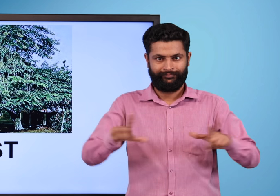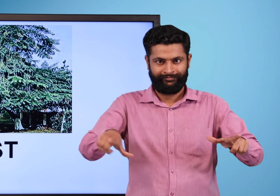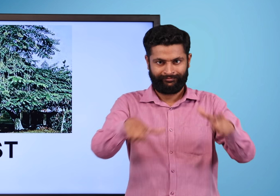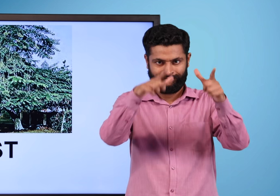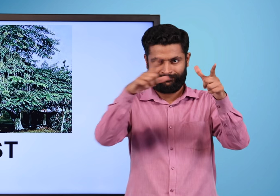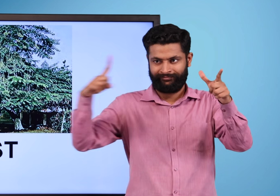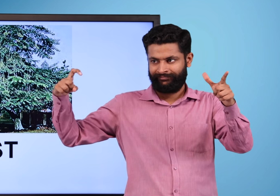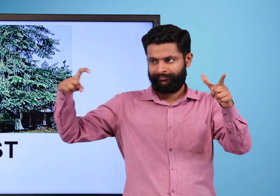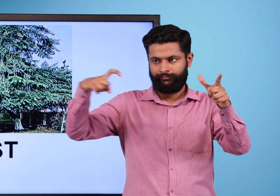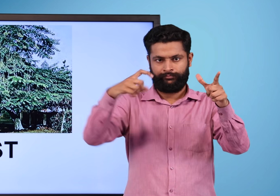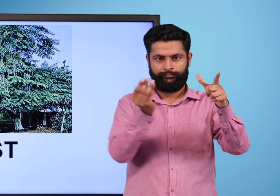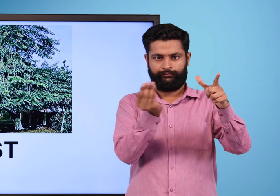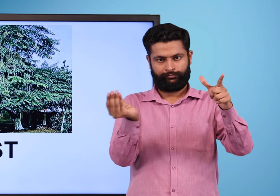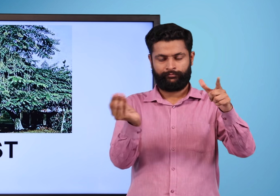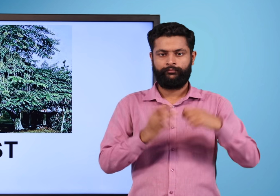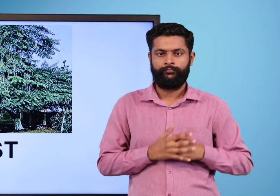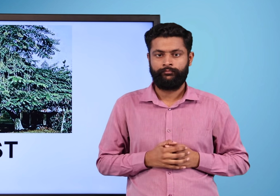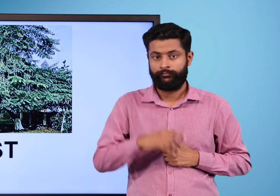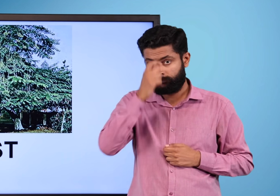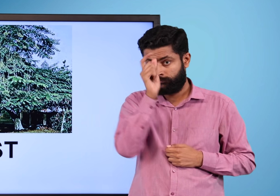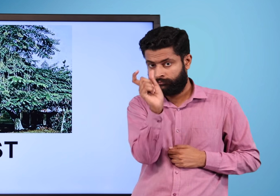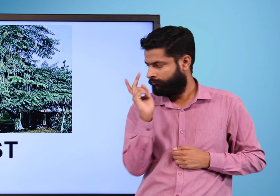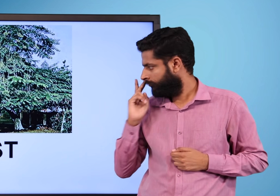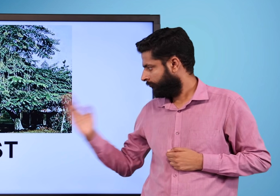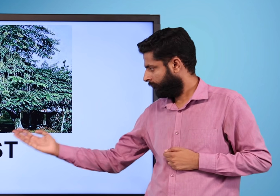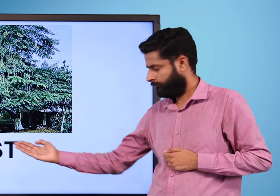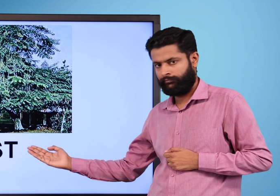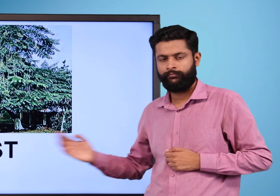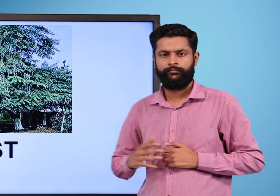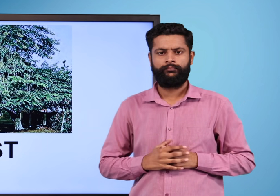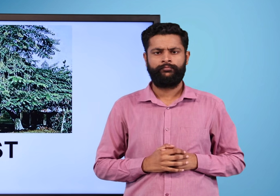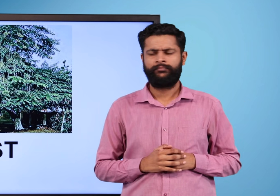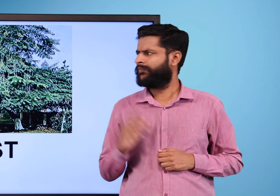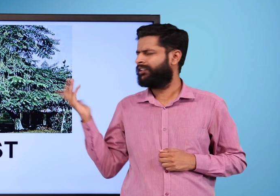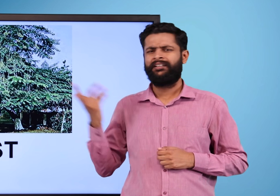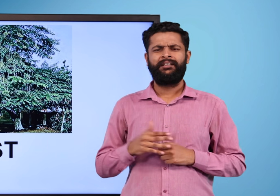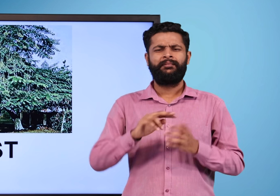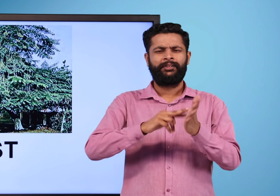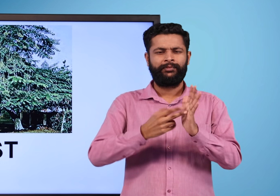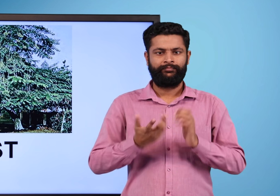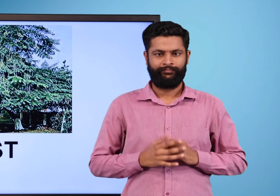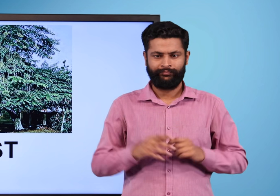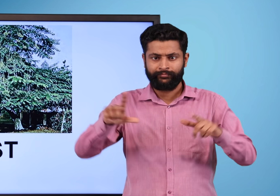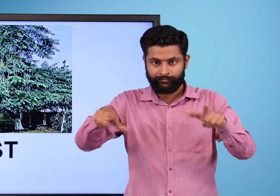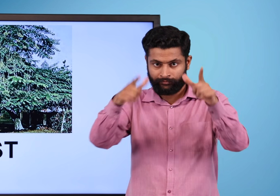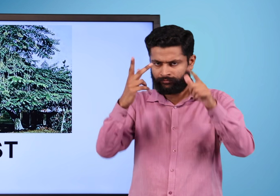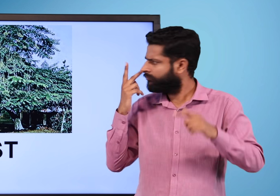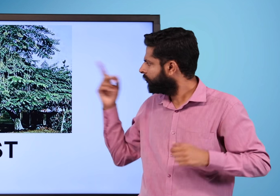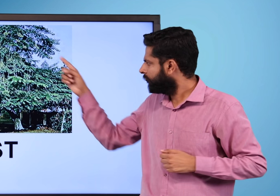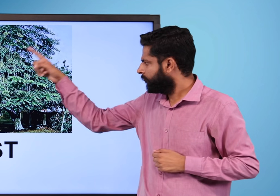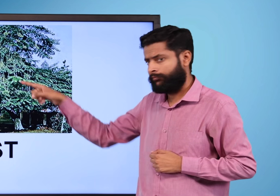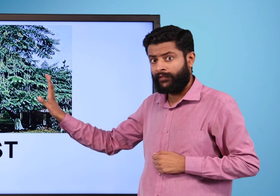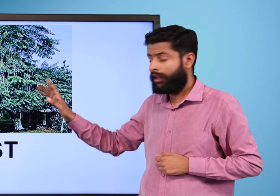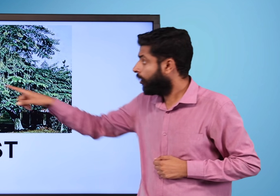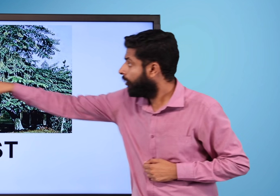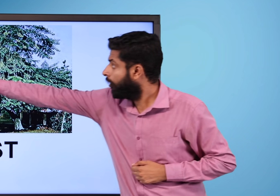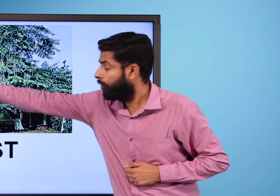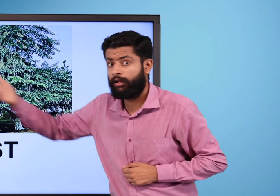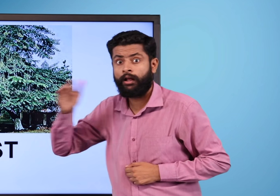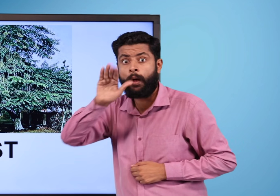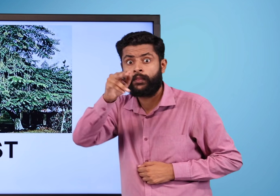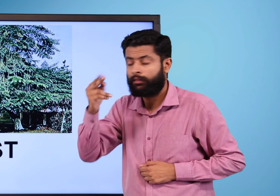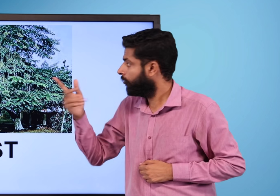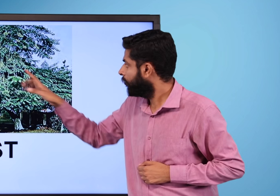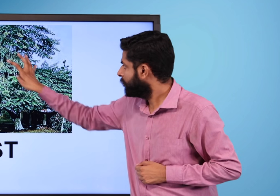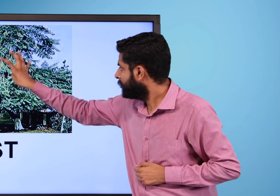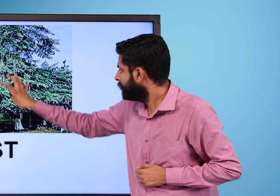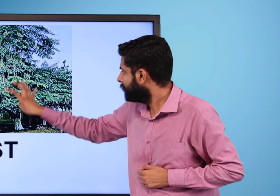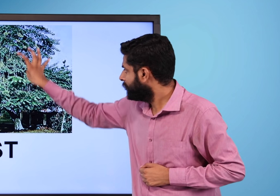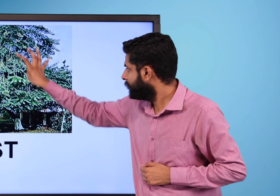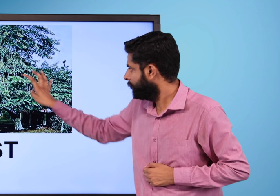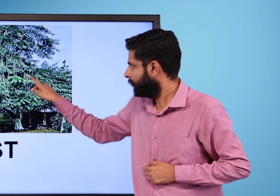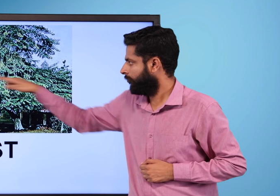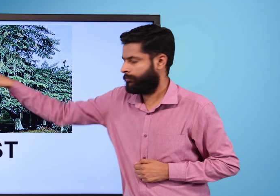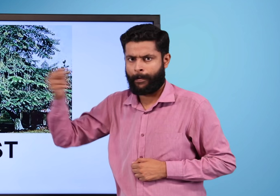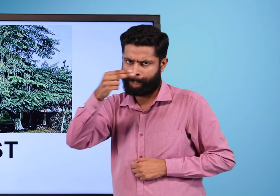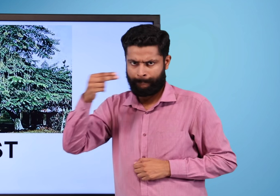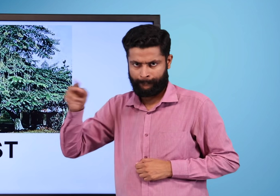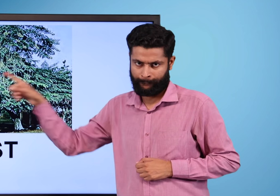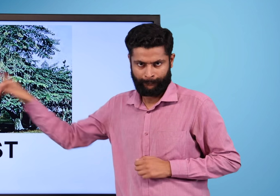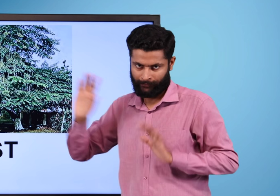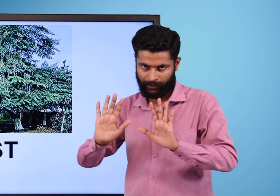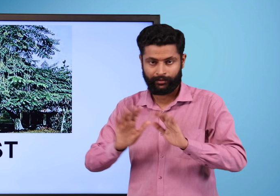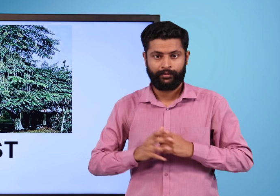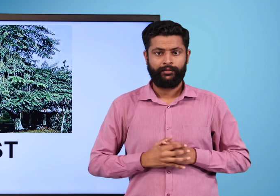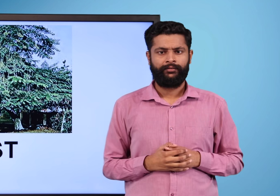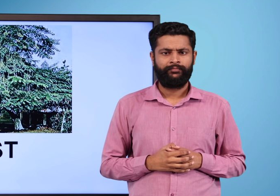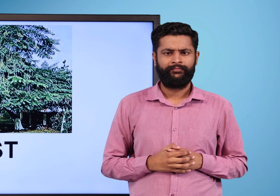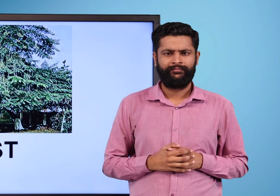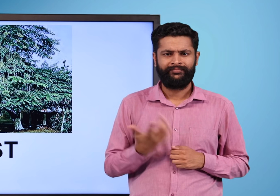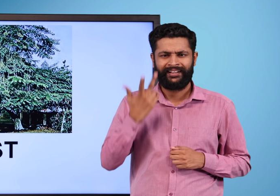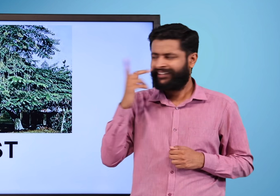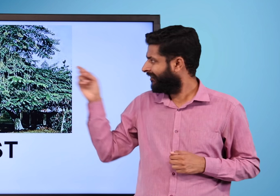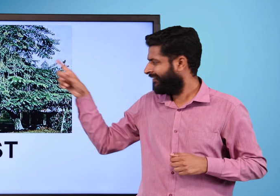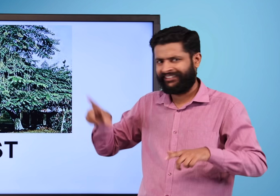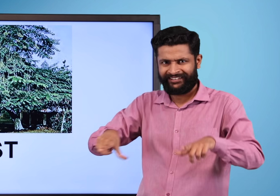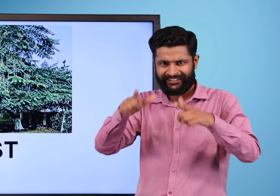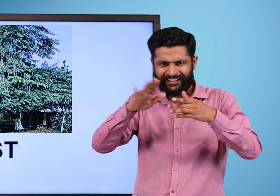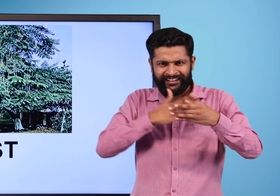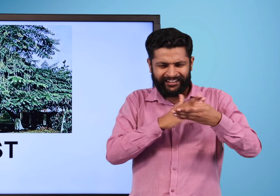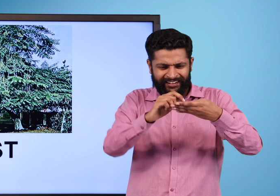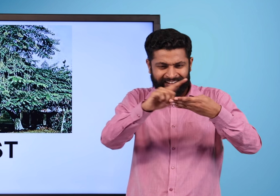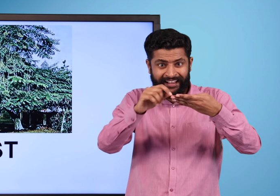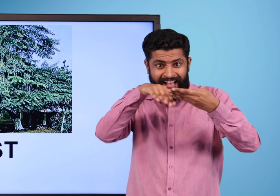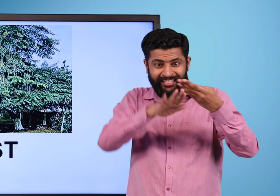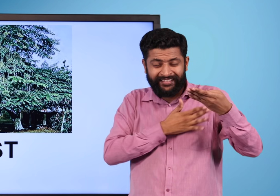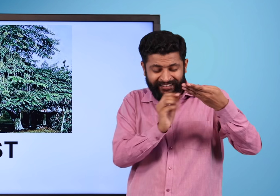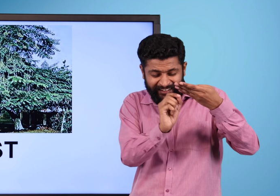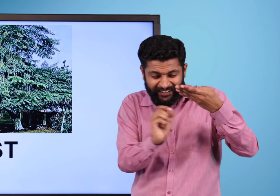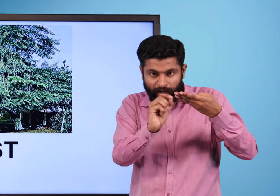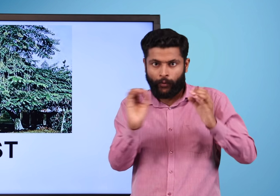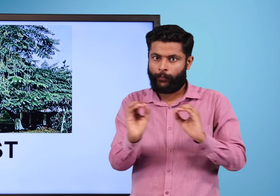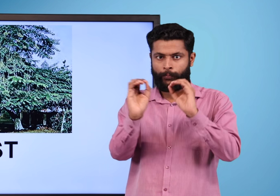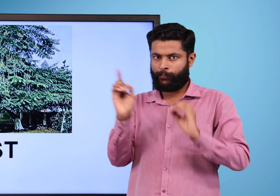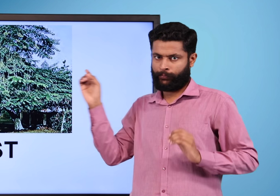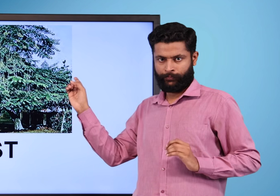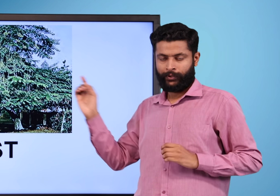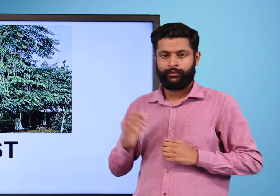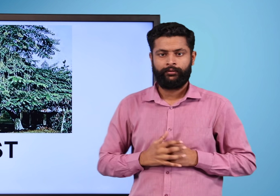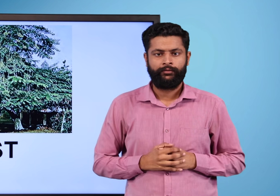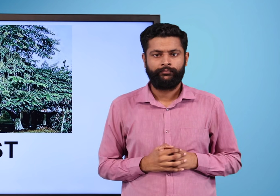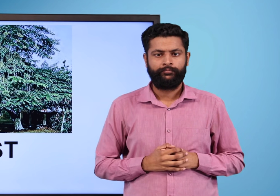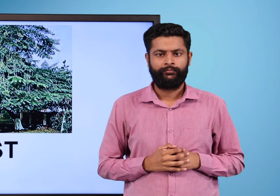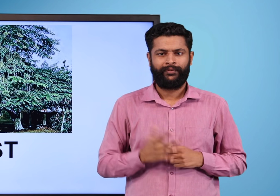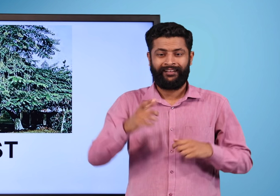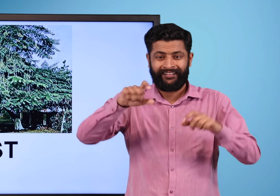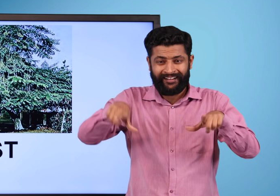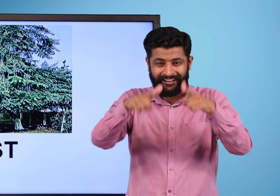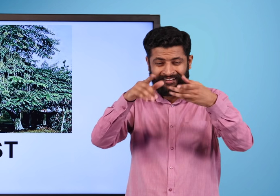This is the sign for host. For example, this is a plant called Cuscuta (Amarbel). It does not have chlorophyll.